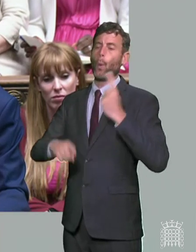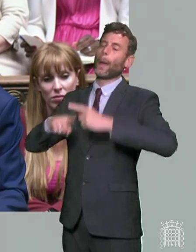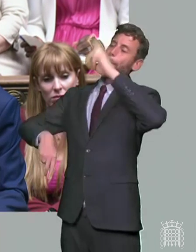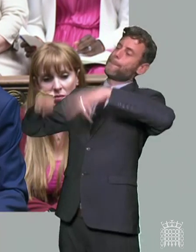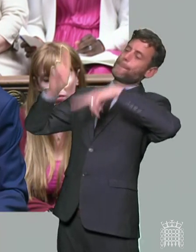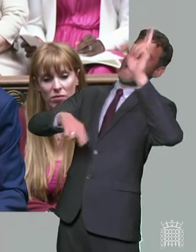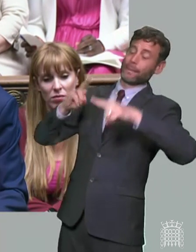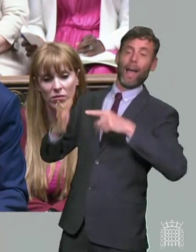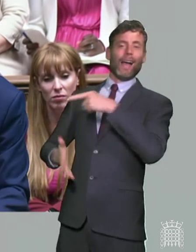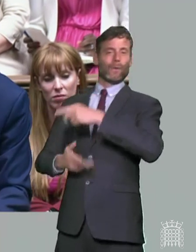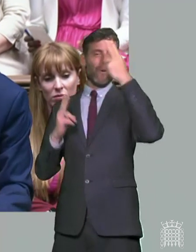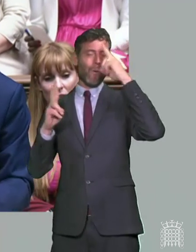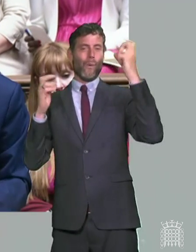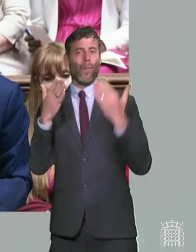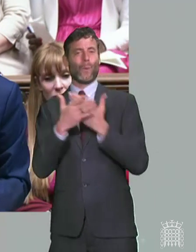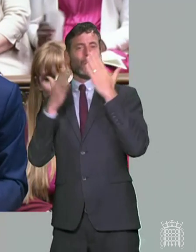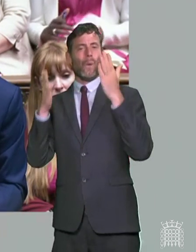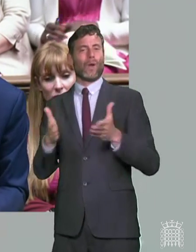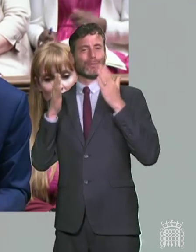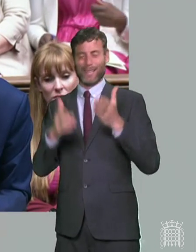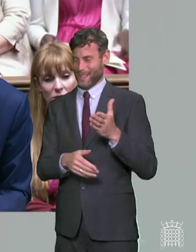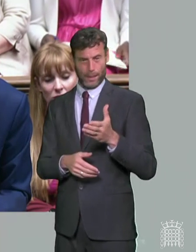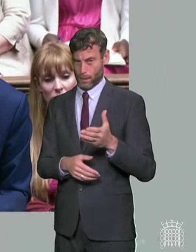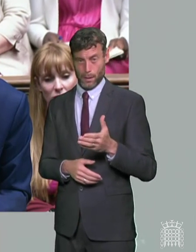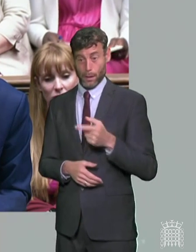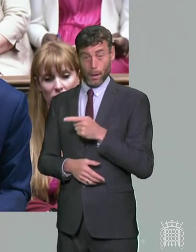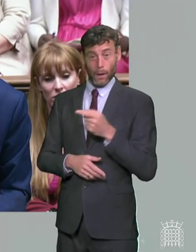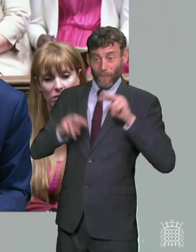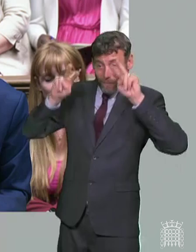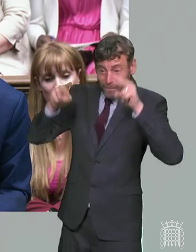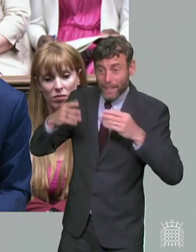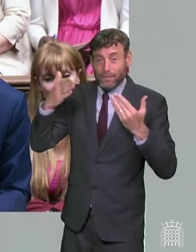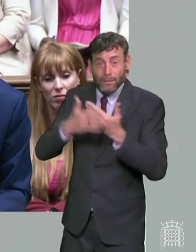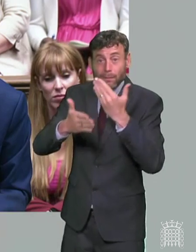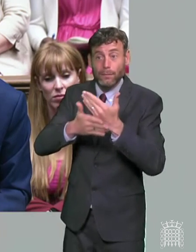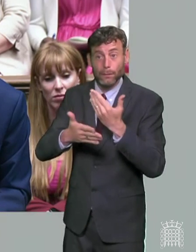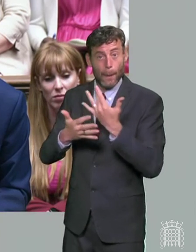The Treasury and the Cabinet Office apparently do not think the refurbs will even be delivered.